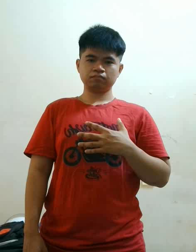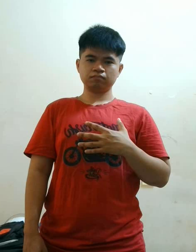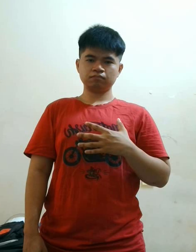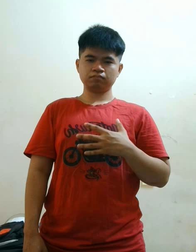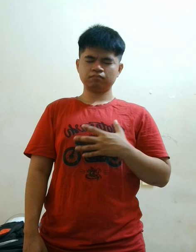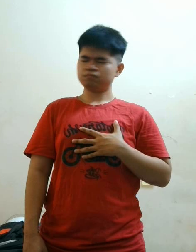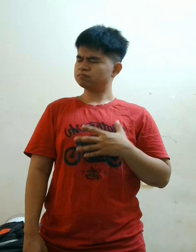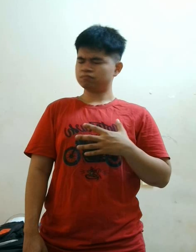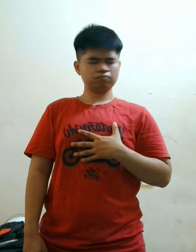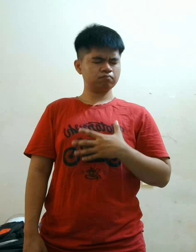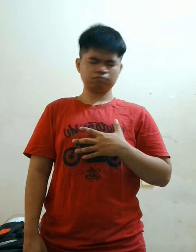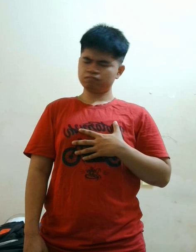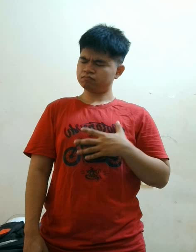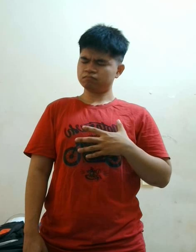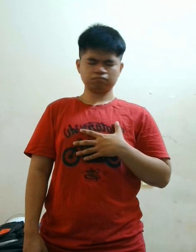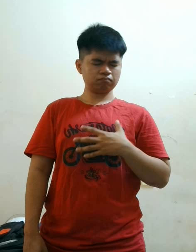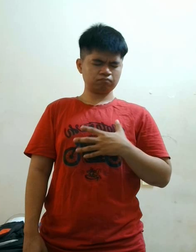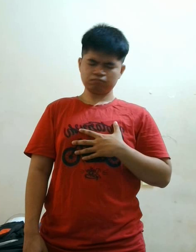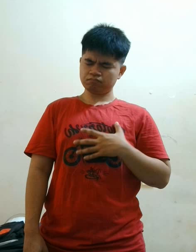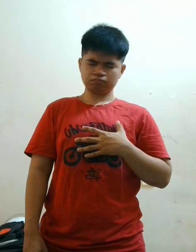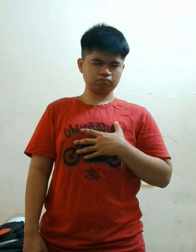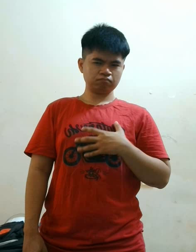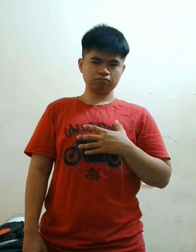khong thich